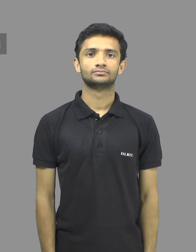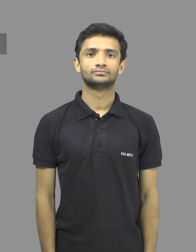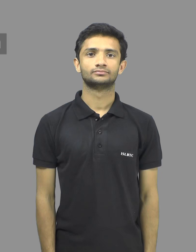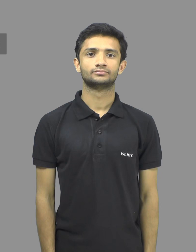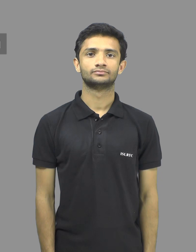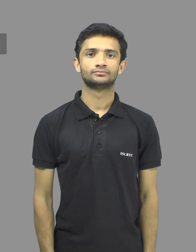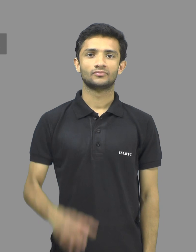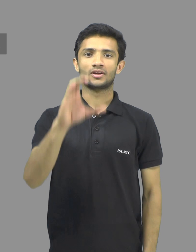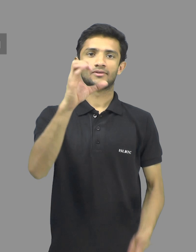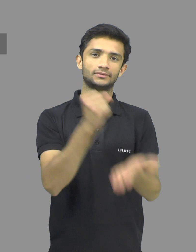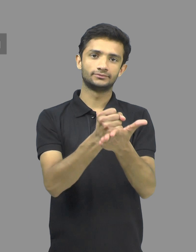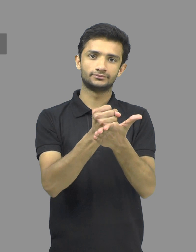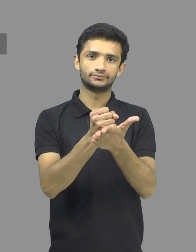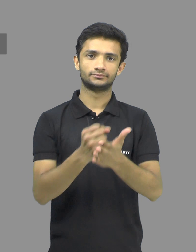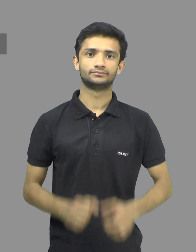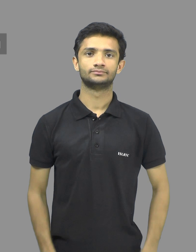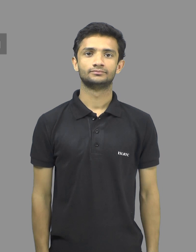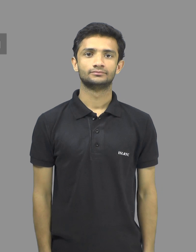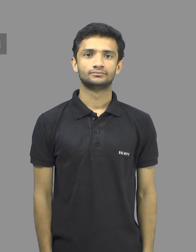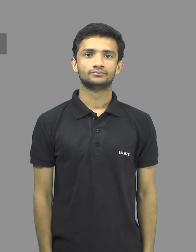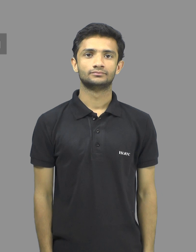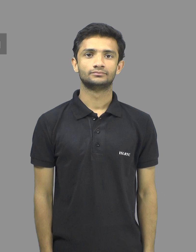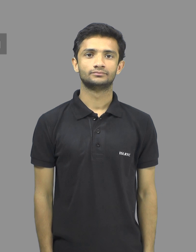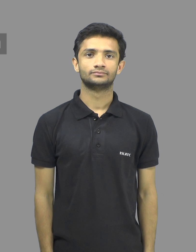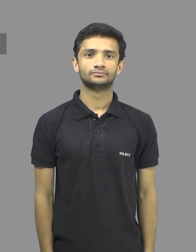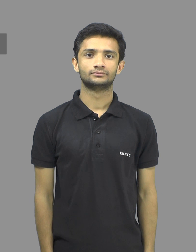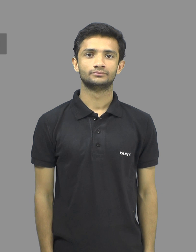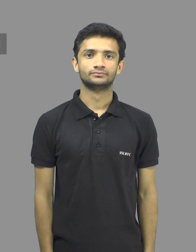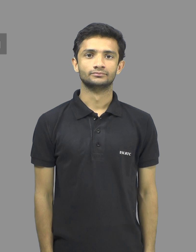Confirm